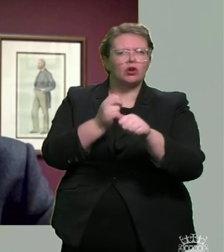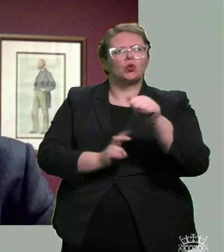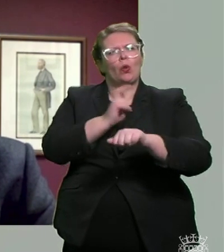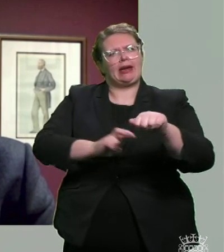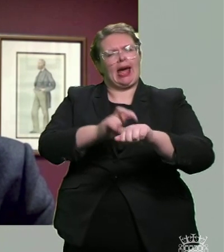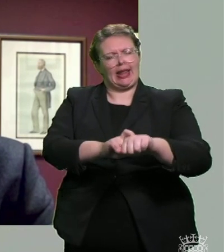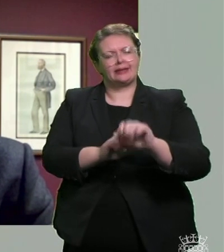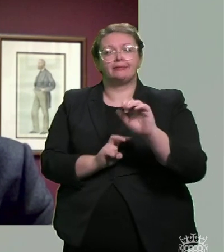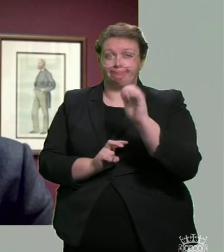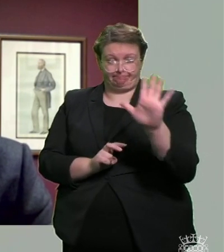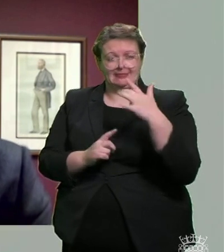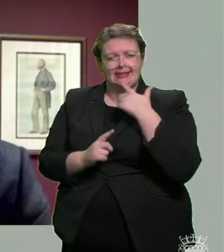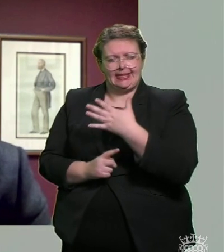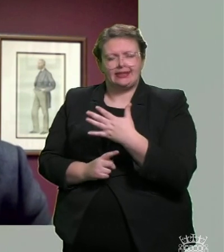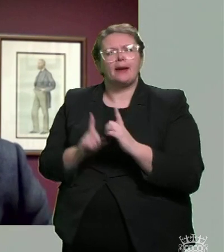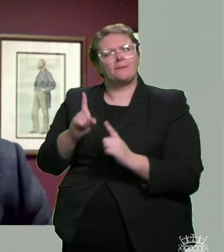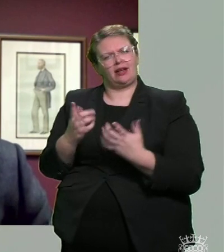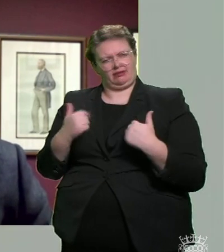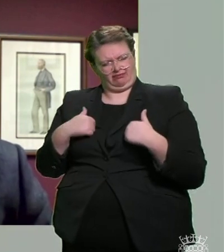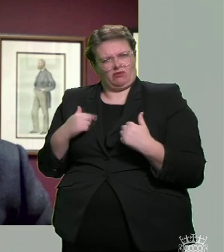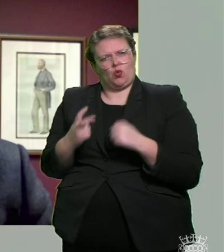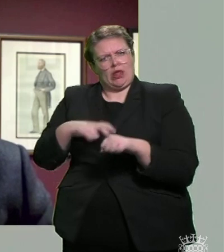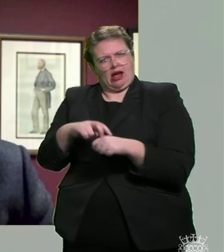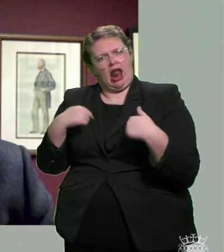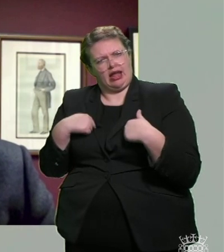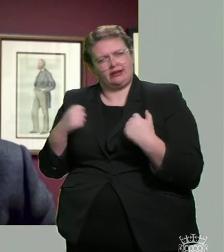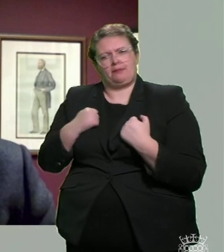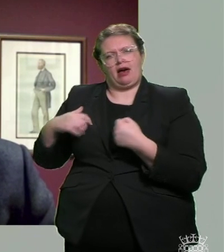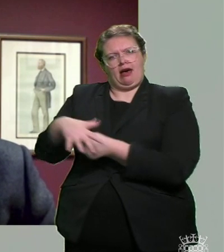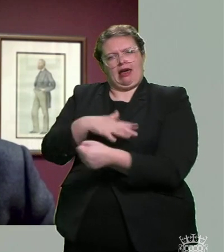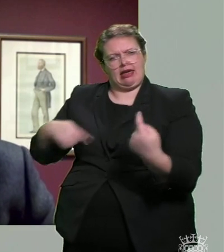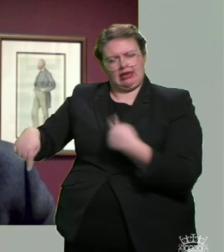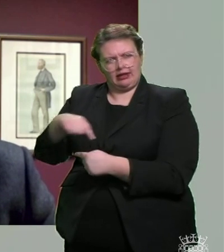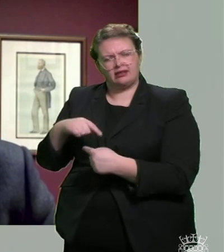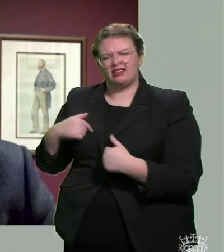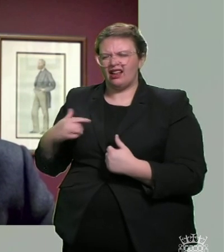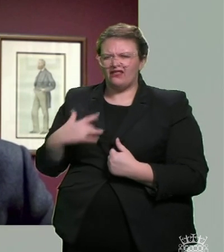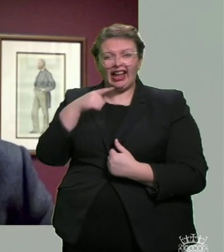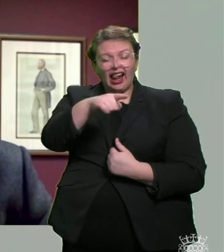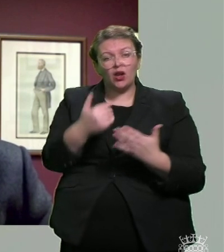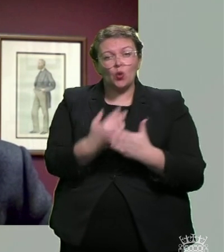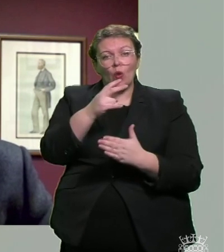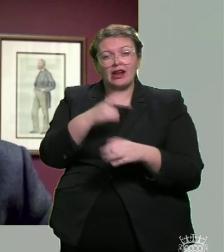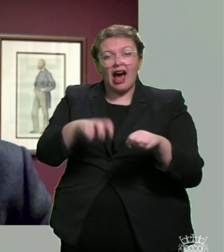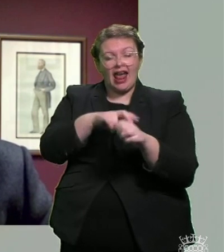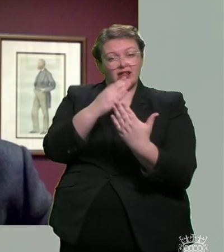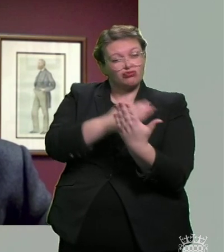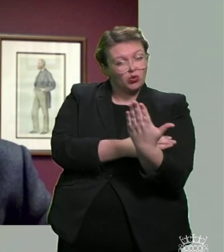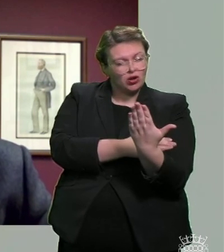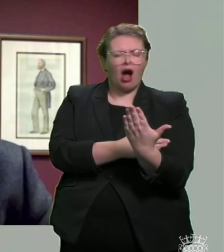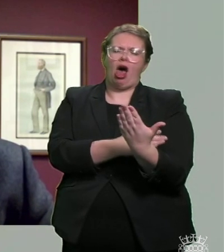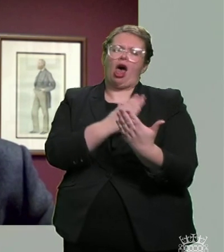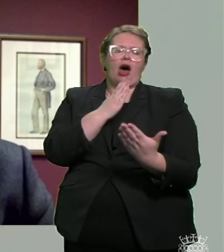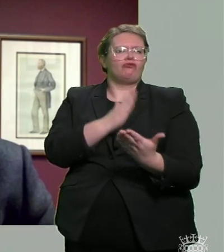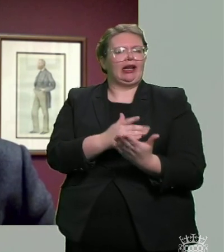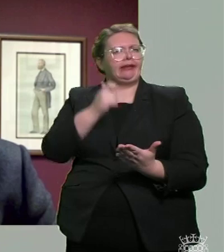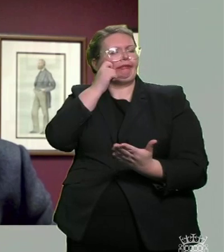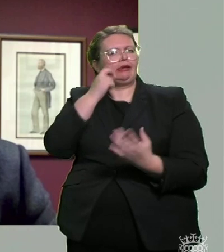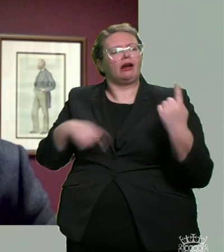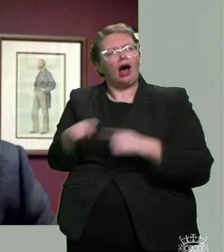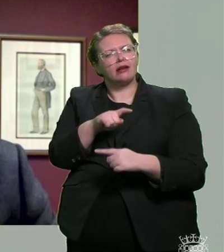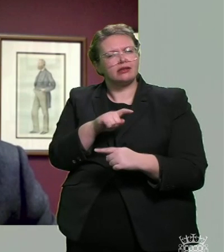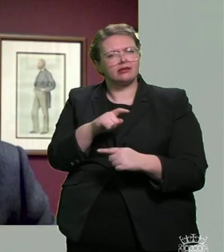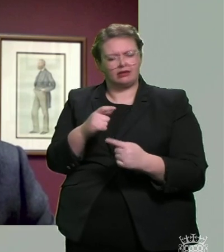I speak for all of my constituents today when I tell you that the protocol has betrayed us and has made us feel like foreigners in our own country.